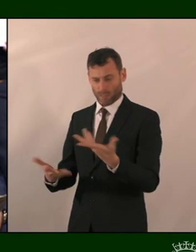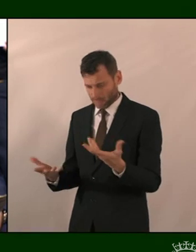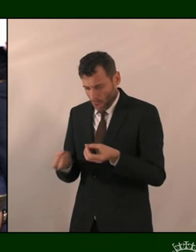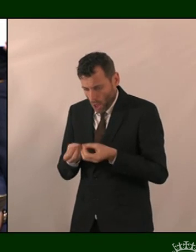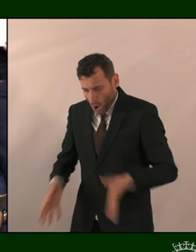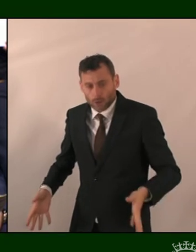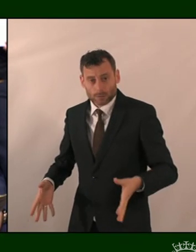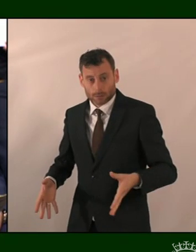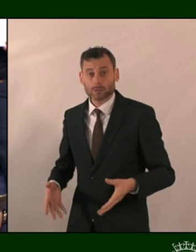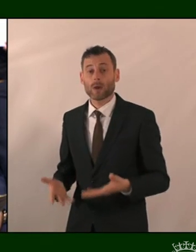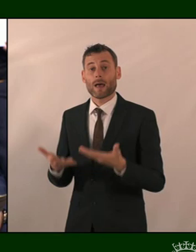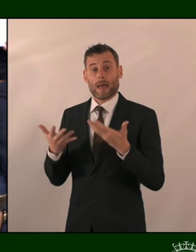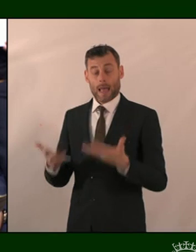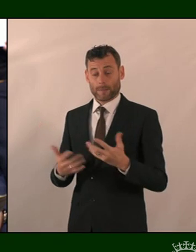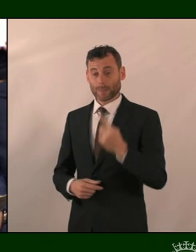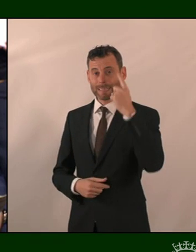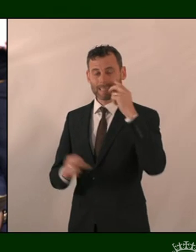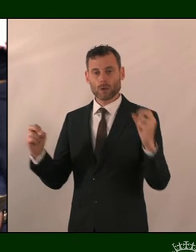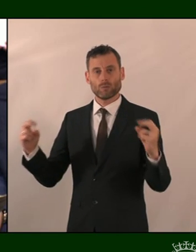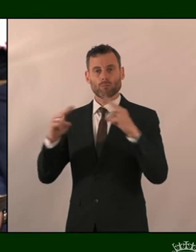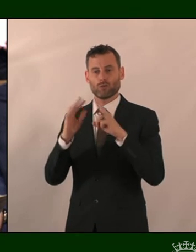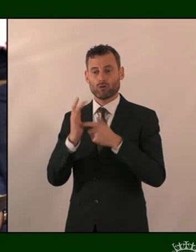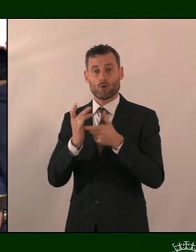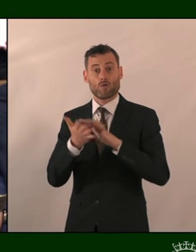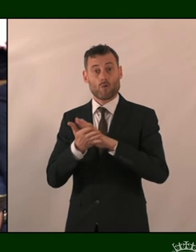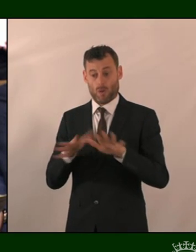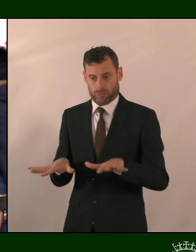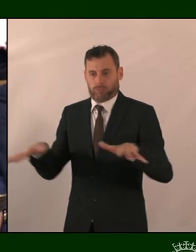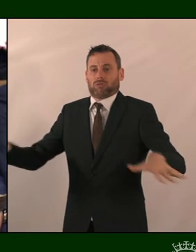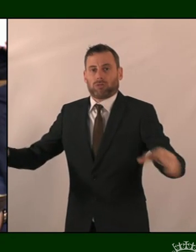As we speak, the Severn has just breached its banks at Bridgnorth.